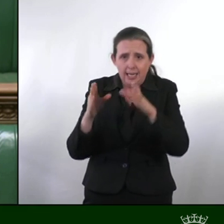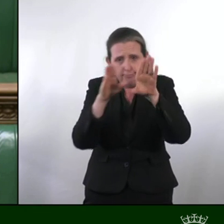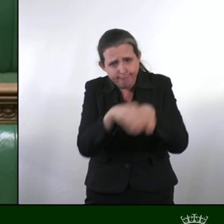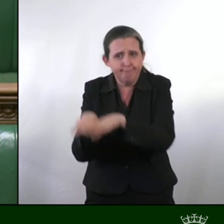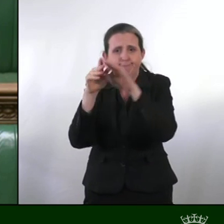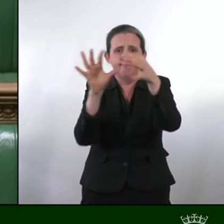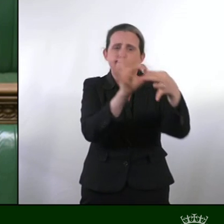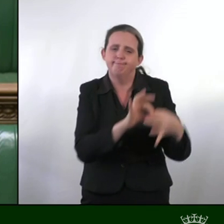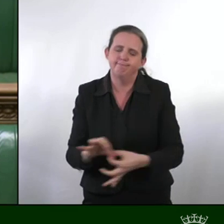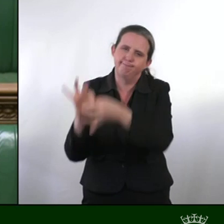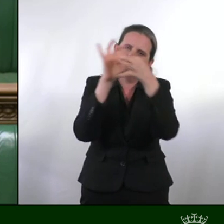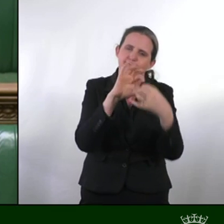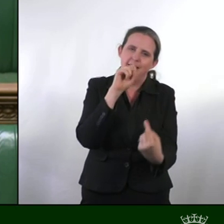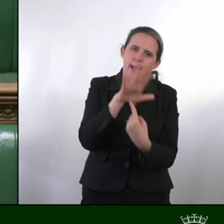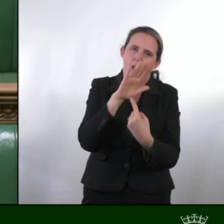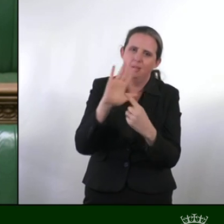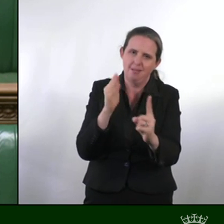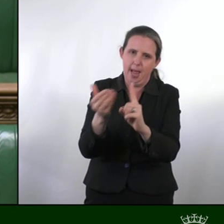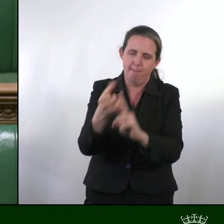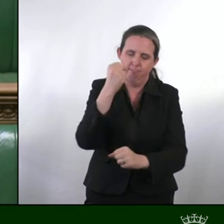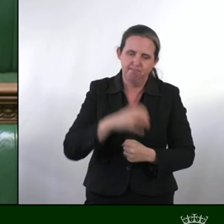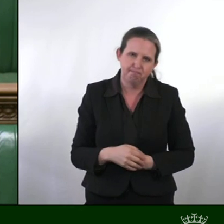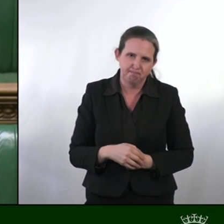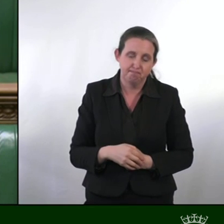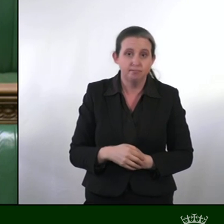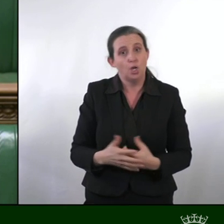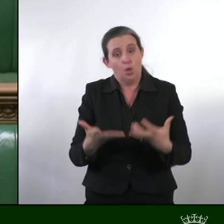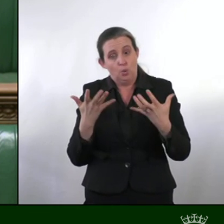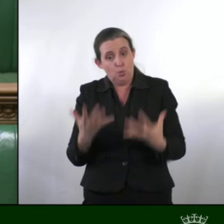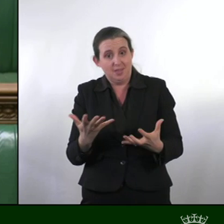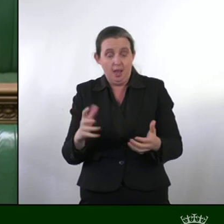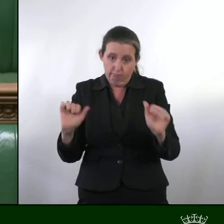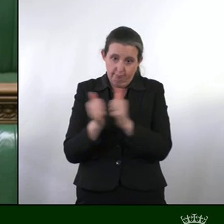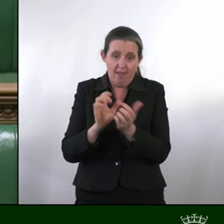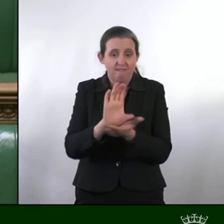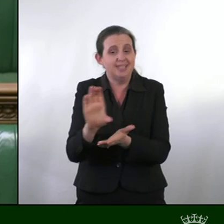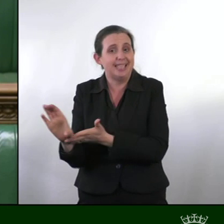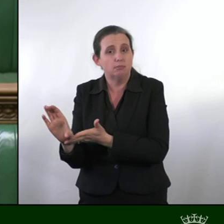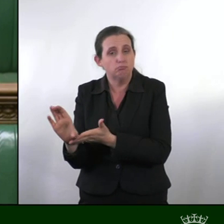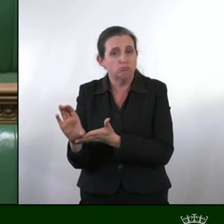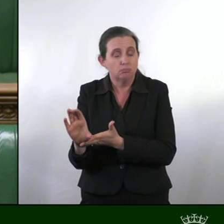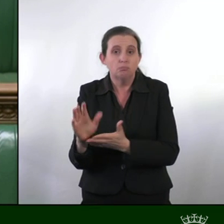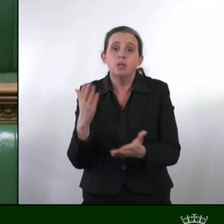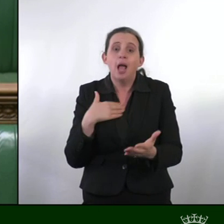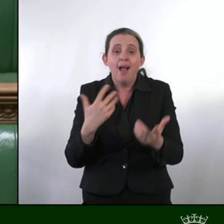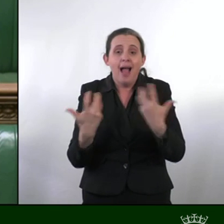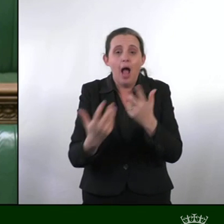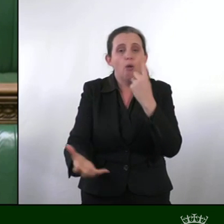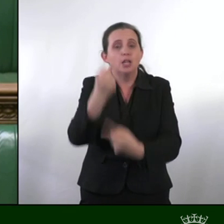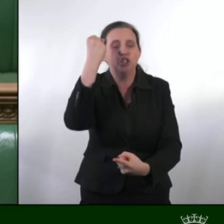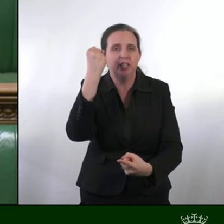Today, Government have funded the priorities of the British people, and now the job of delivering them begins.